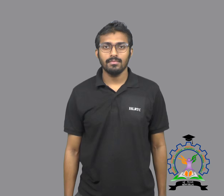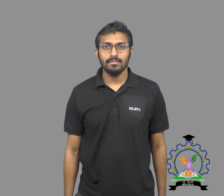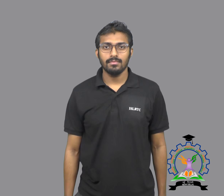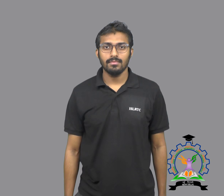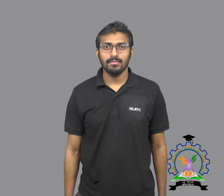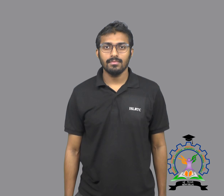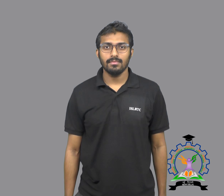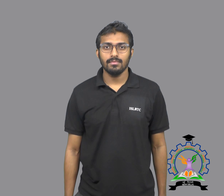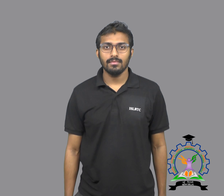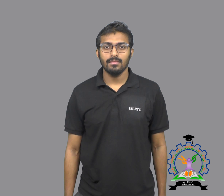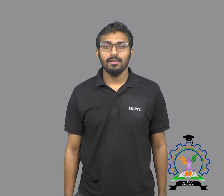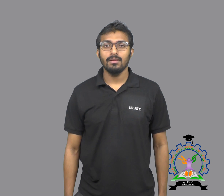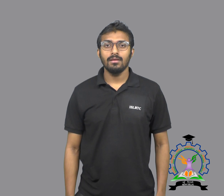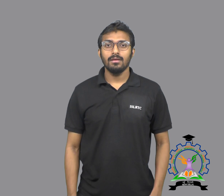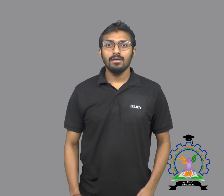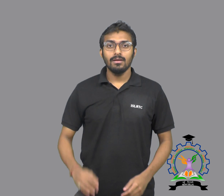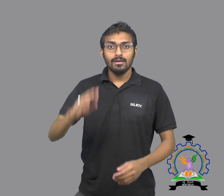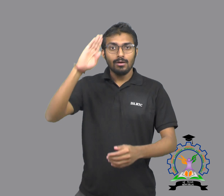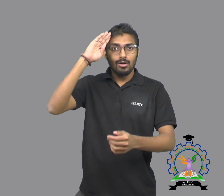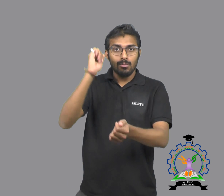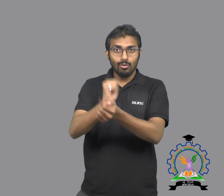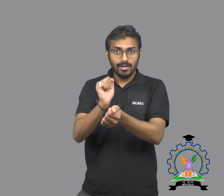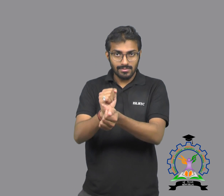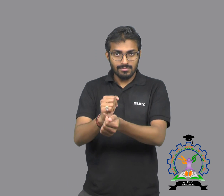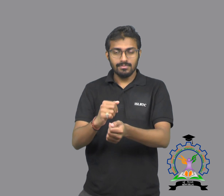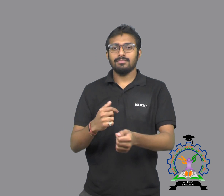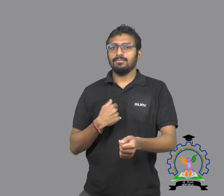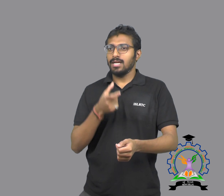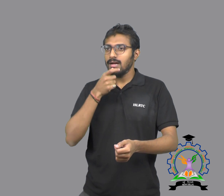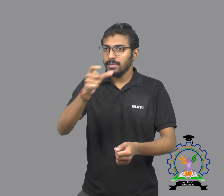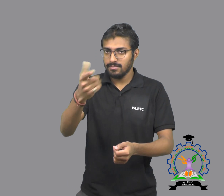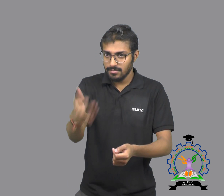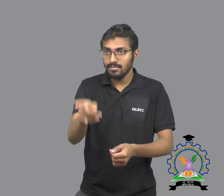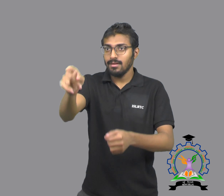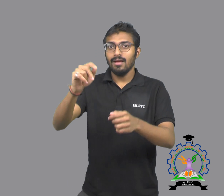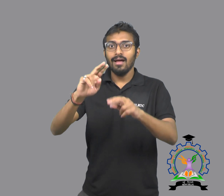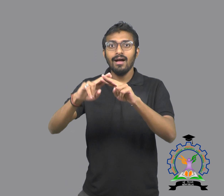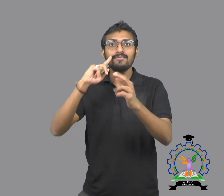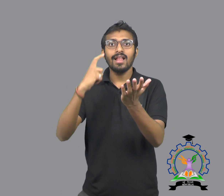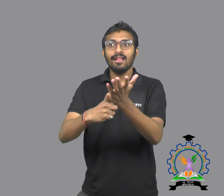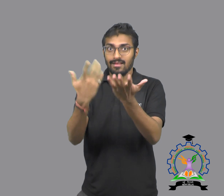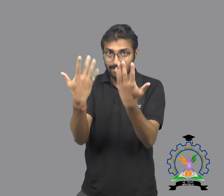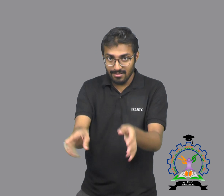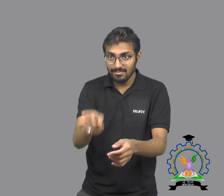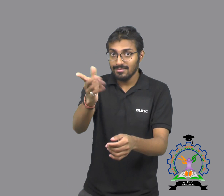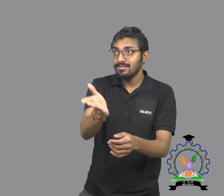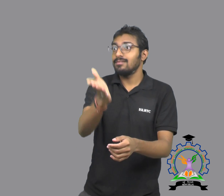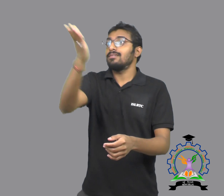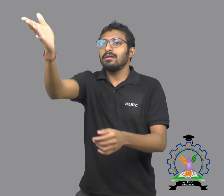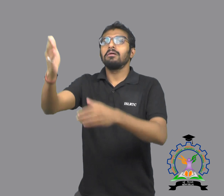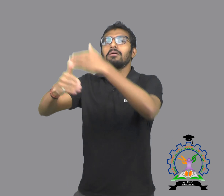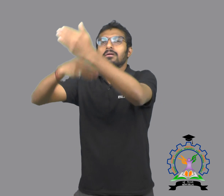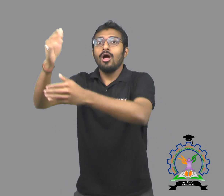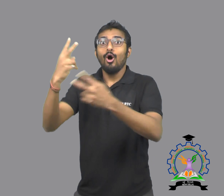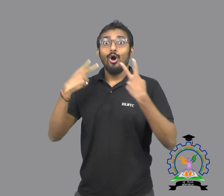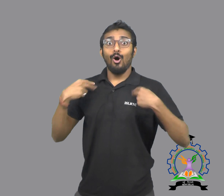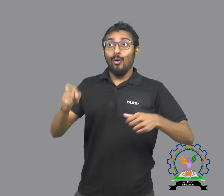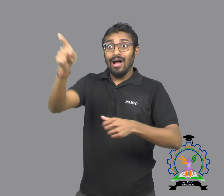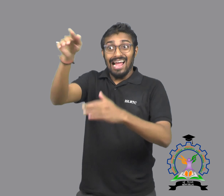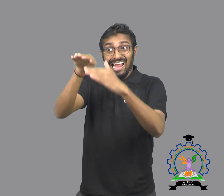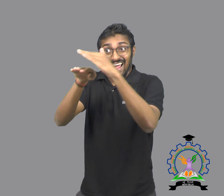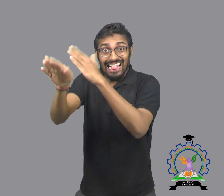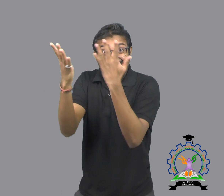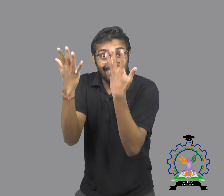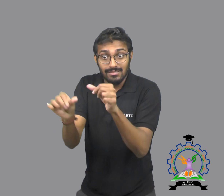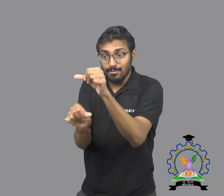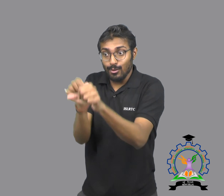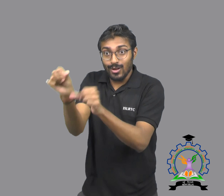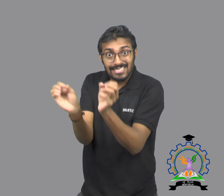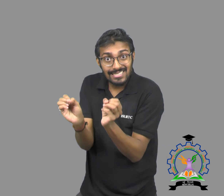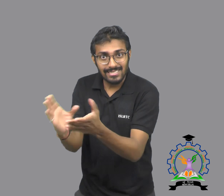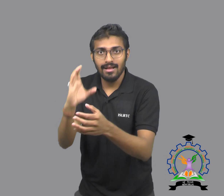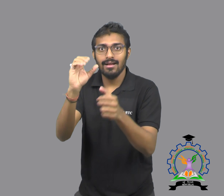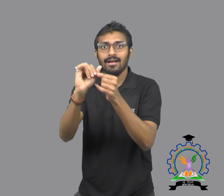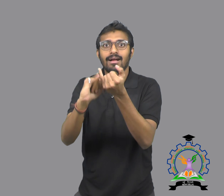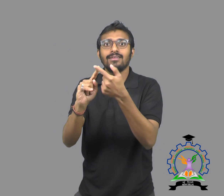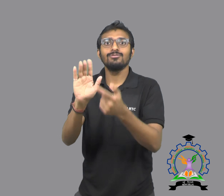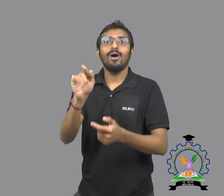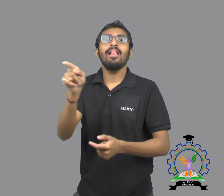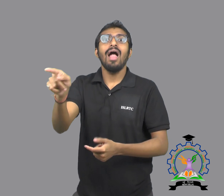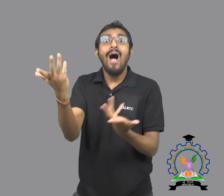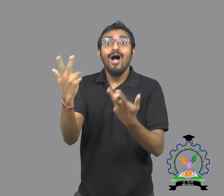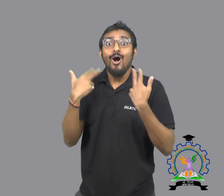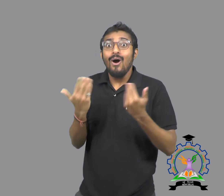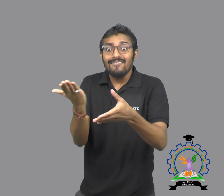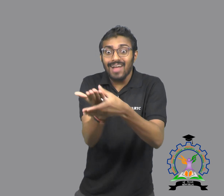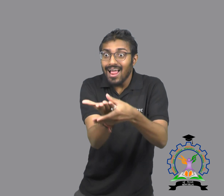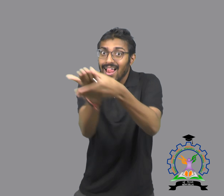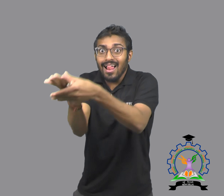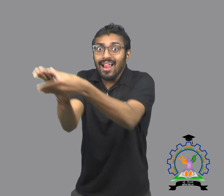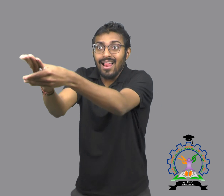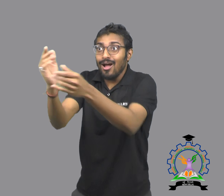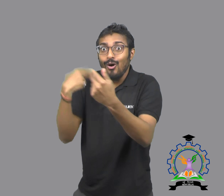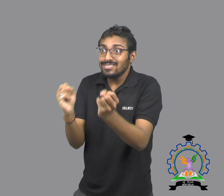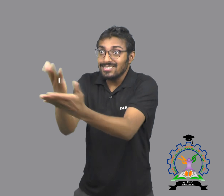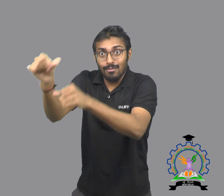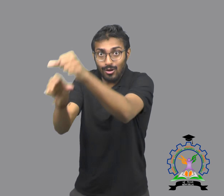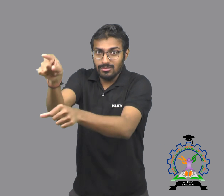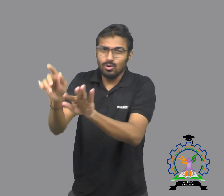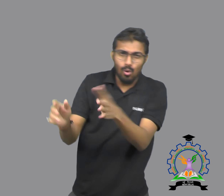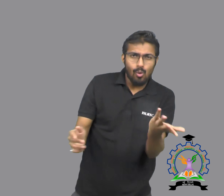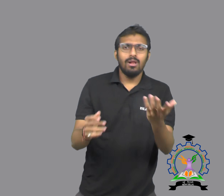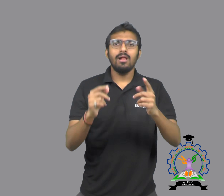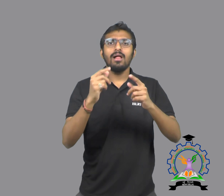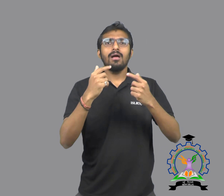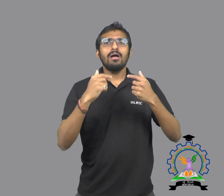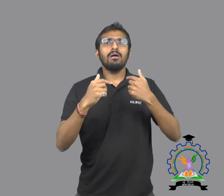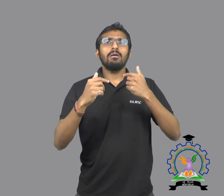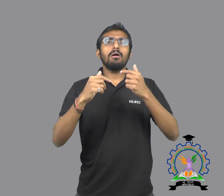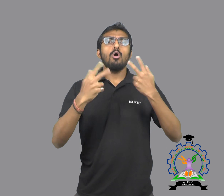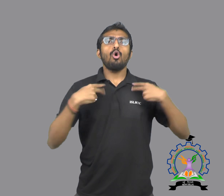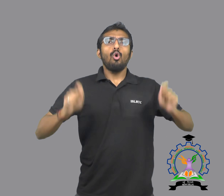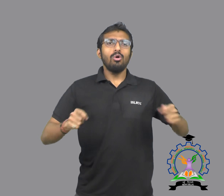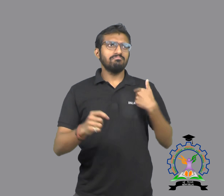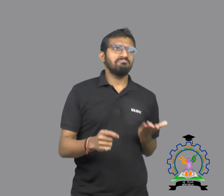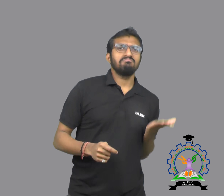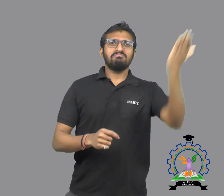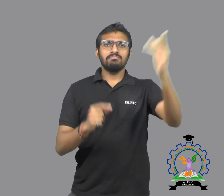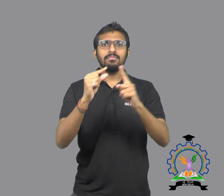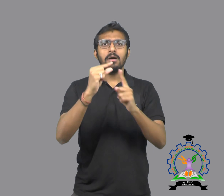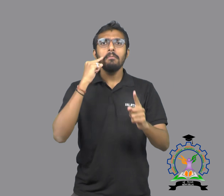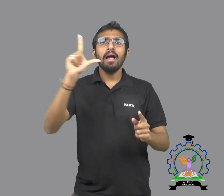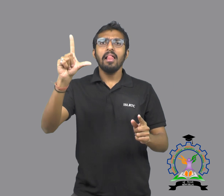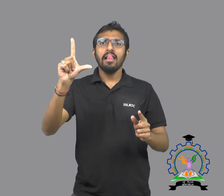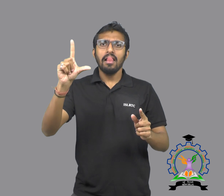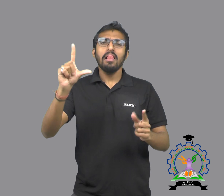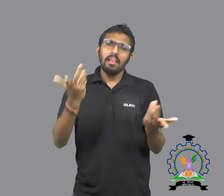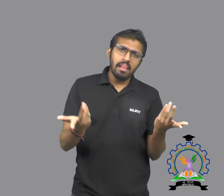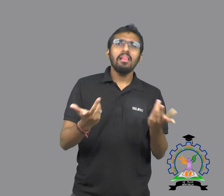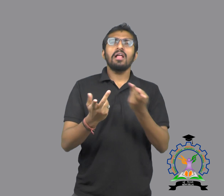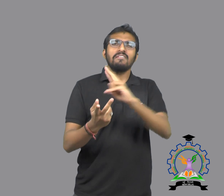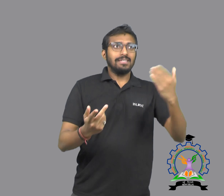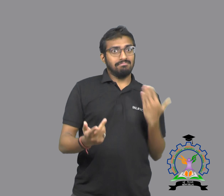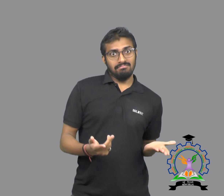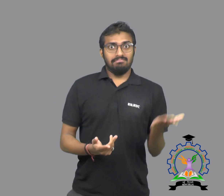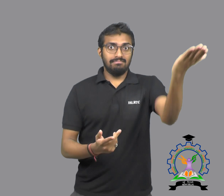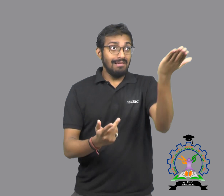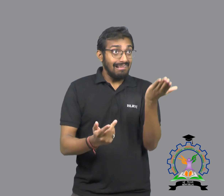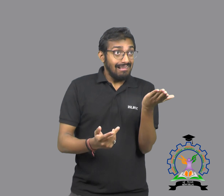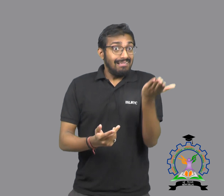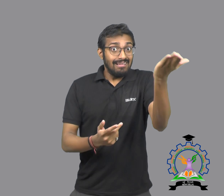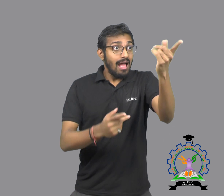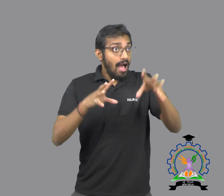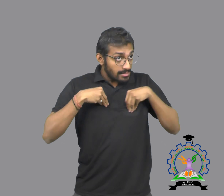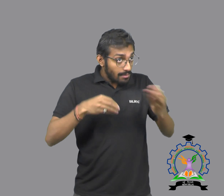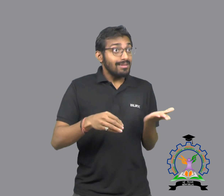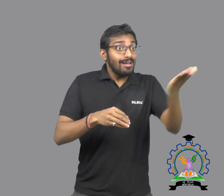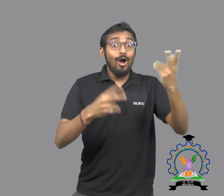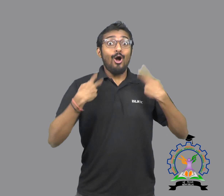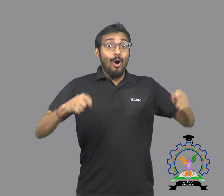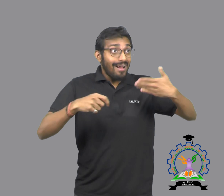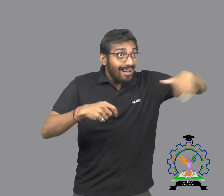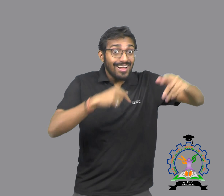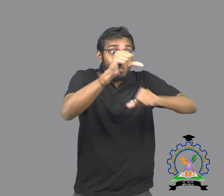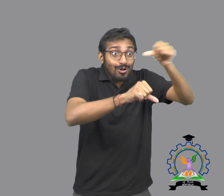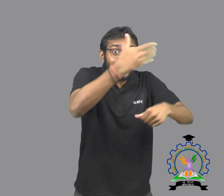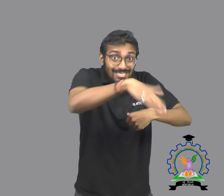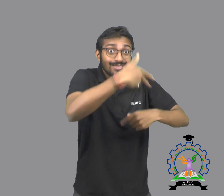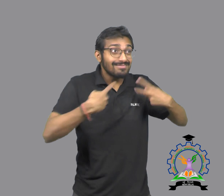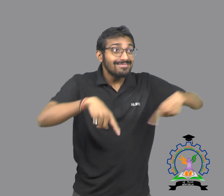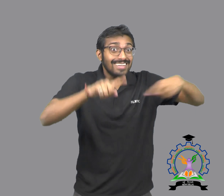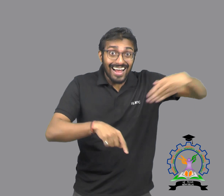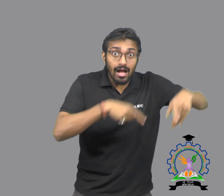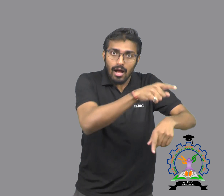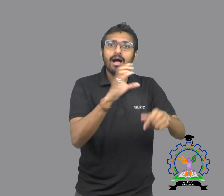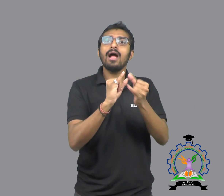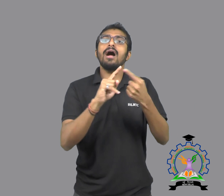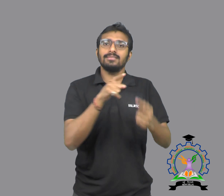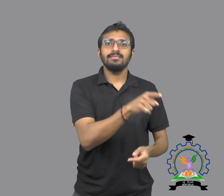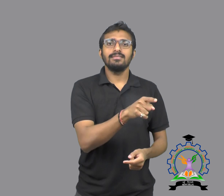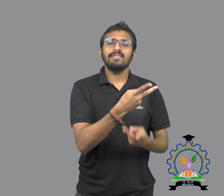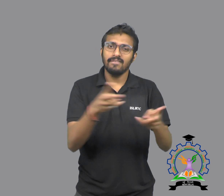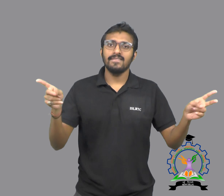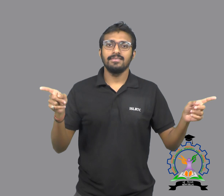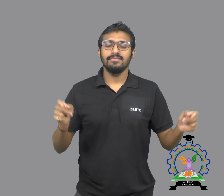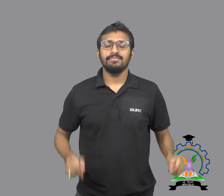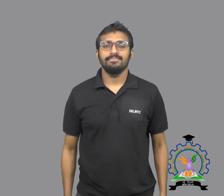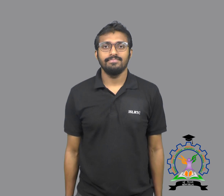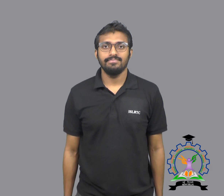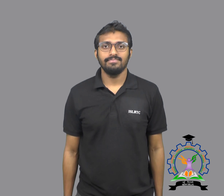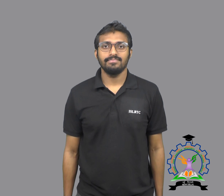Case